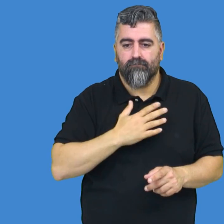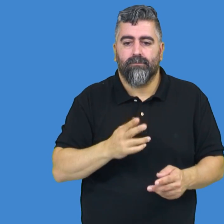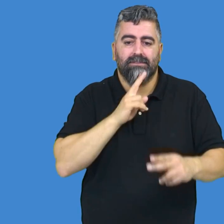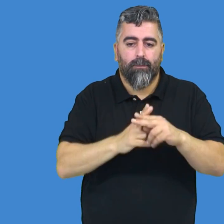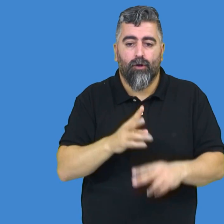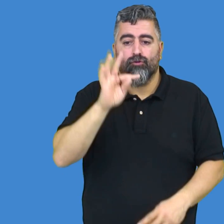nombre